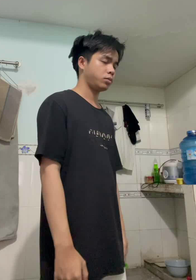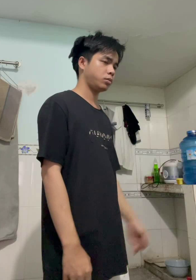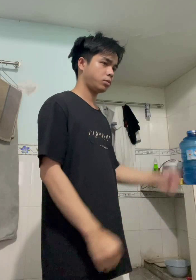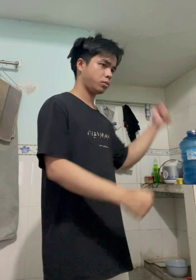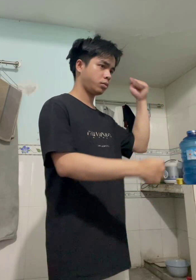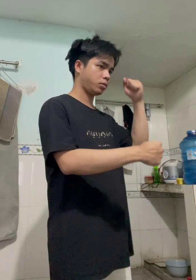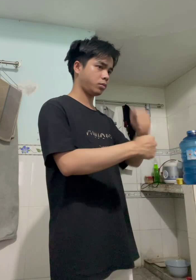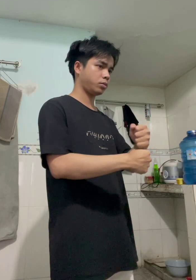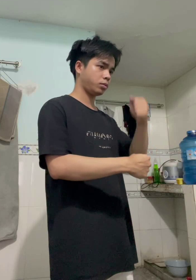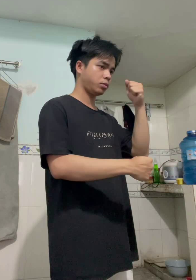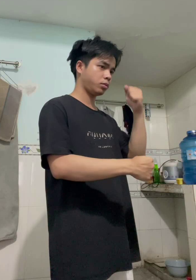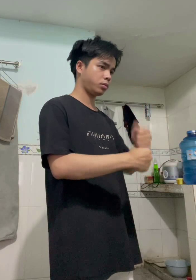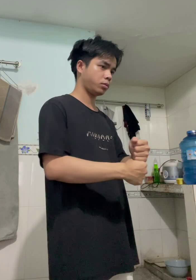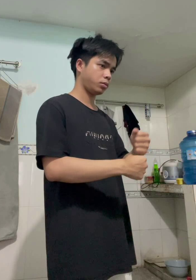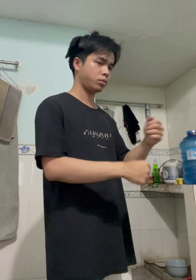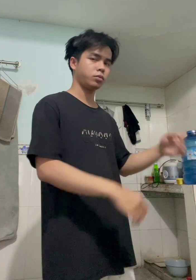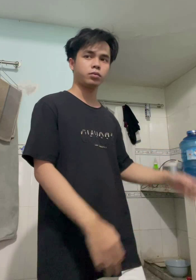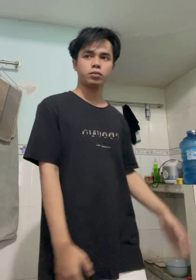cong viec